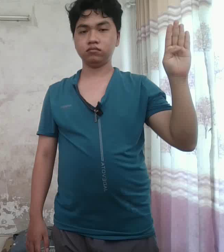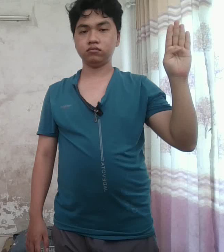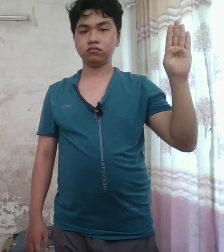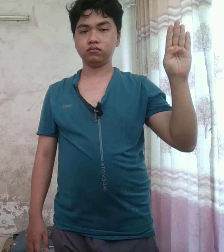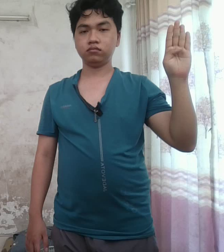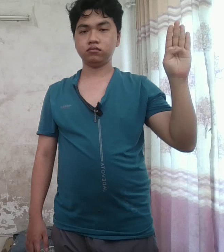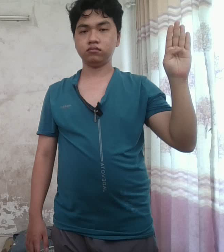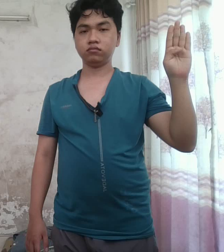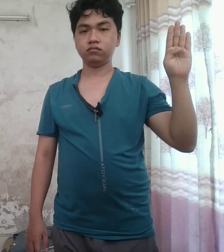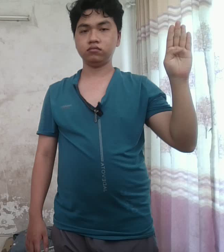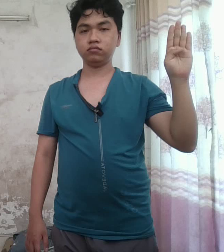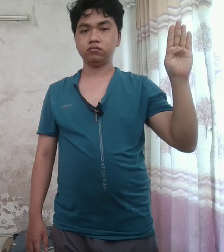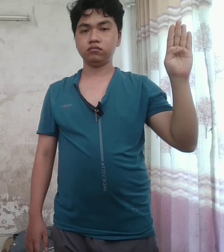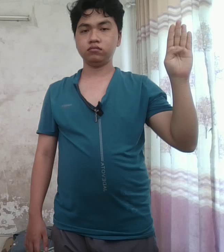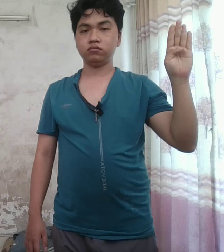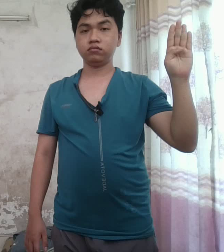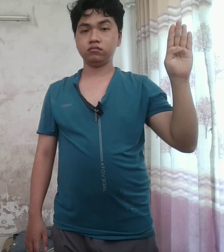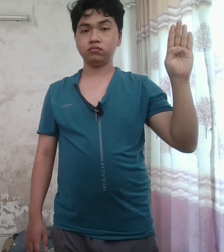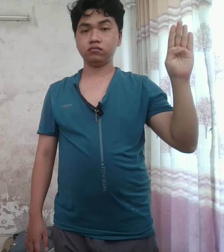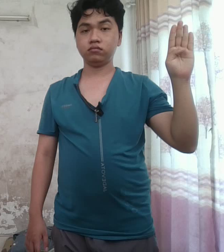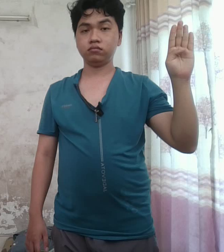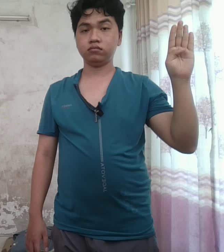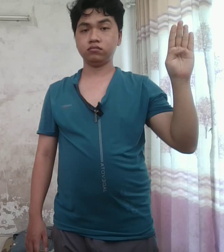b